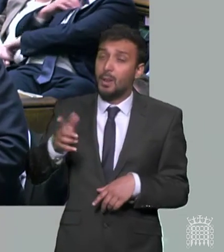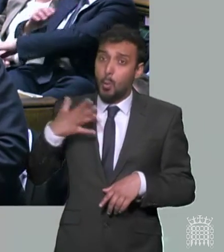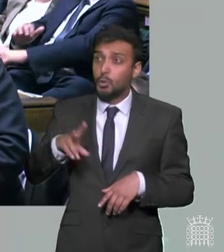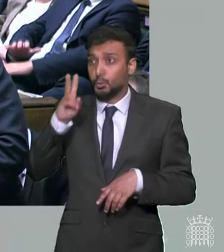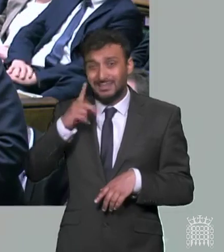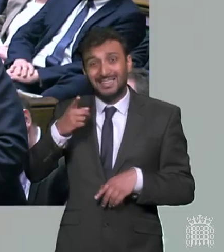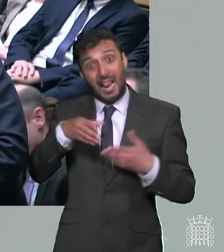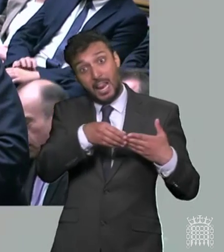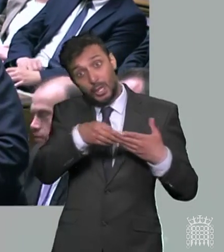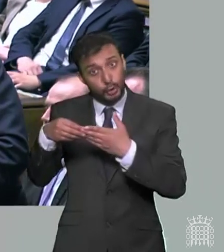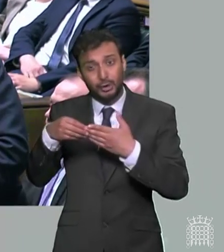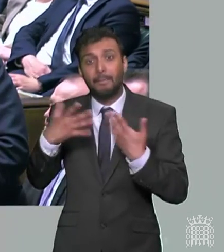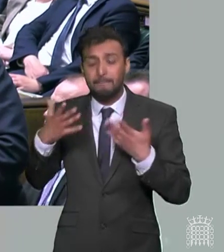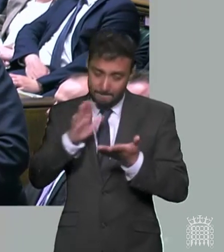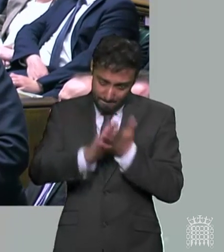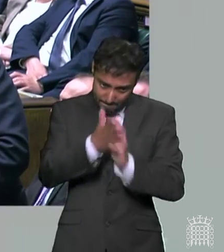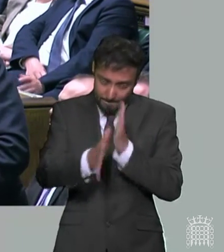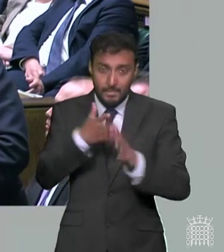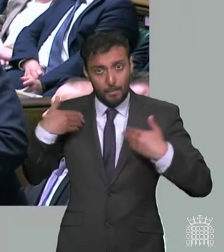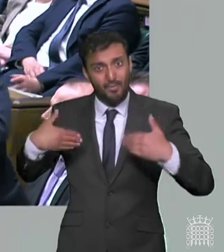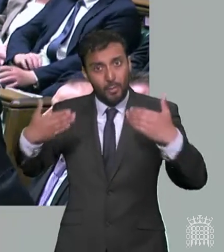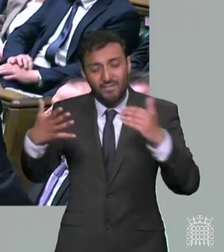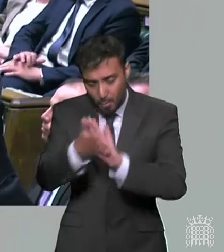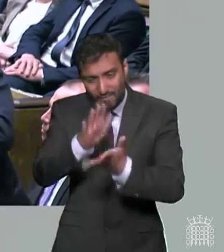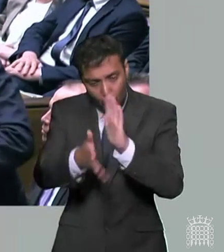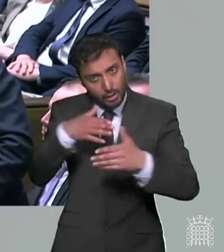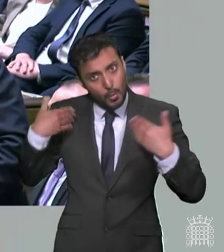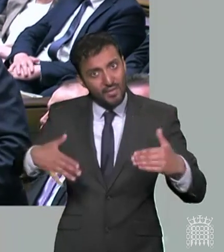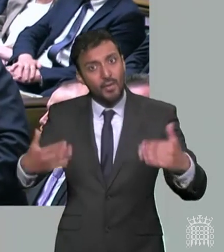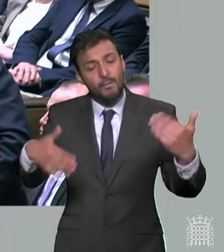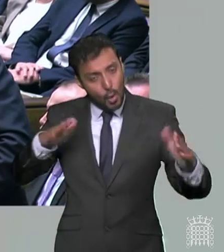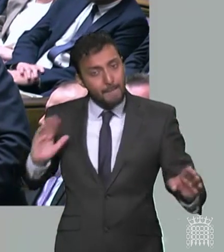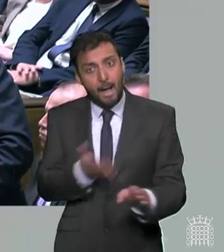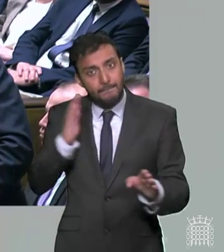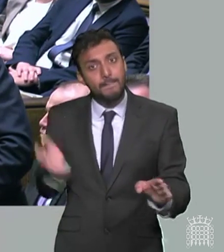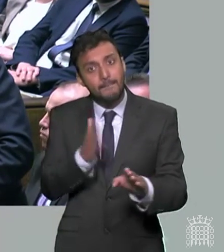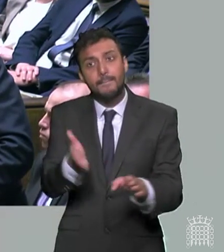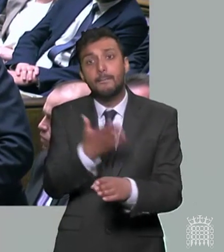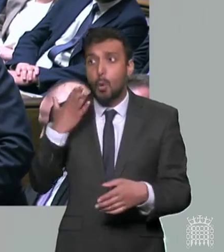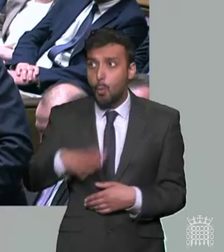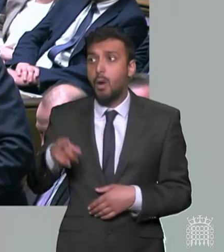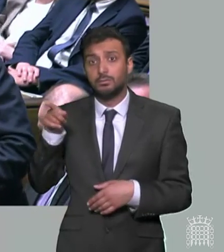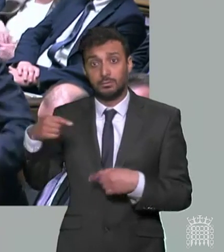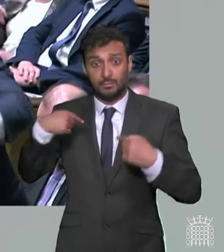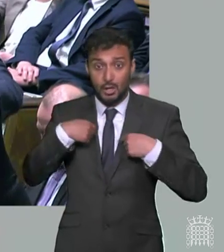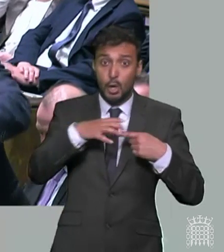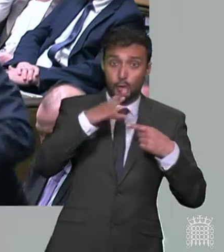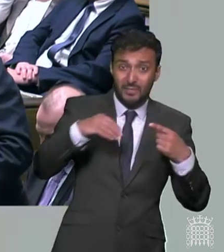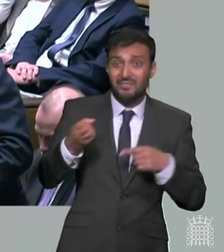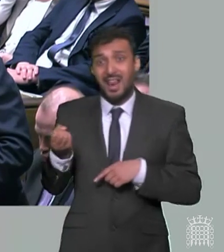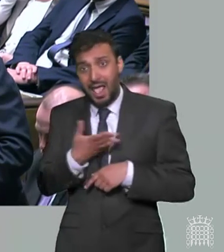They want to see leadership from this House of Commons, and leadership from both parties, in dealing with their priorities.